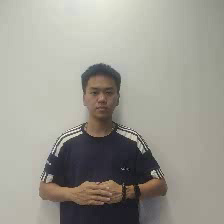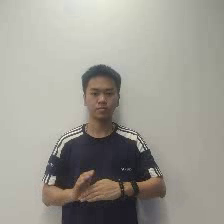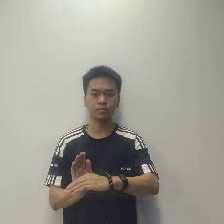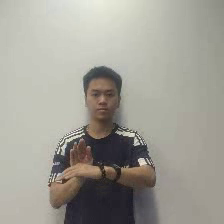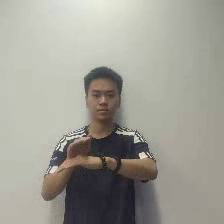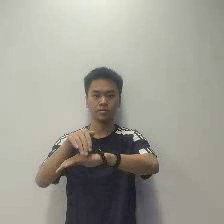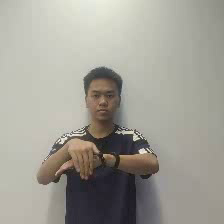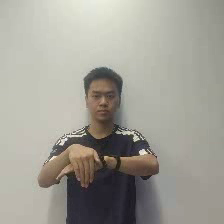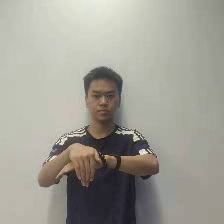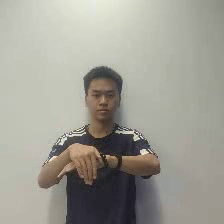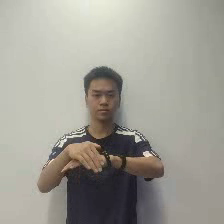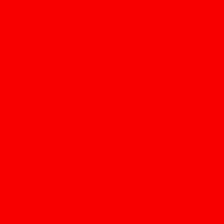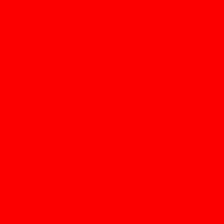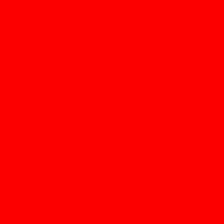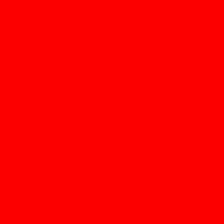Chiều